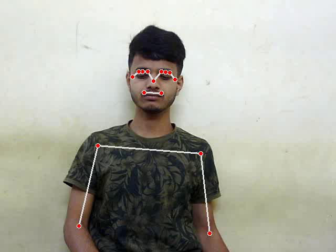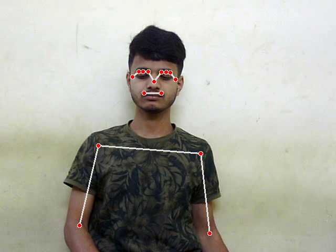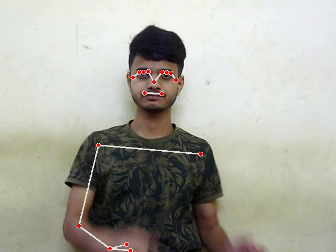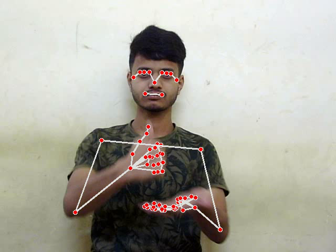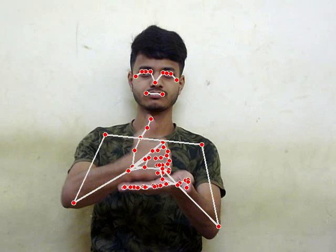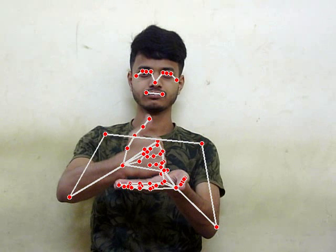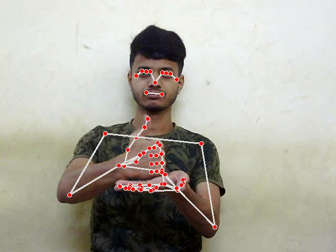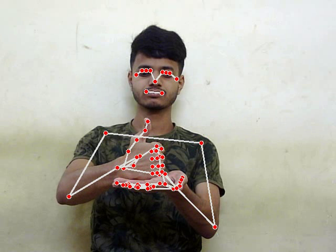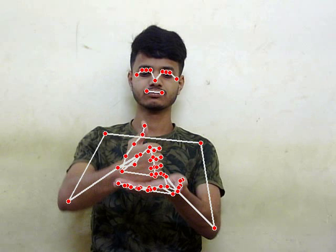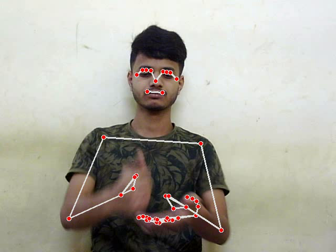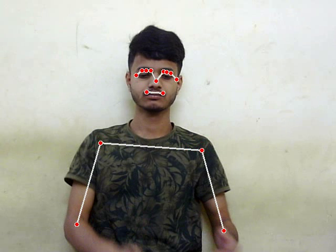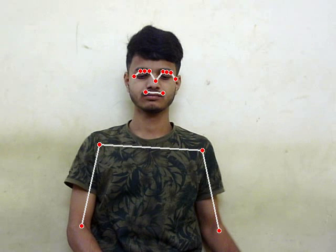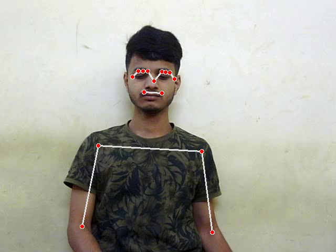help